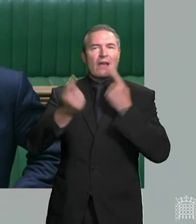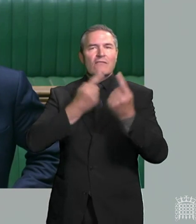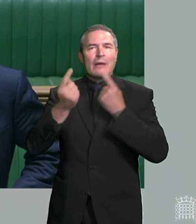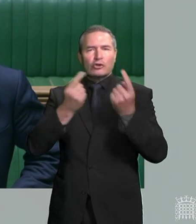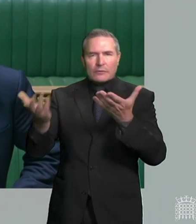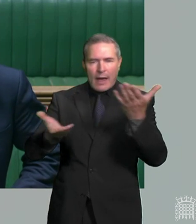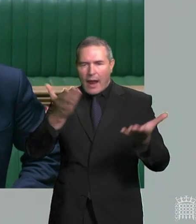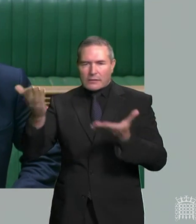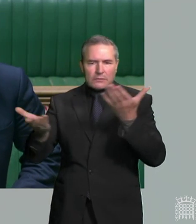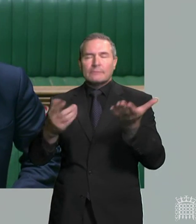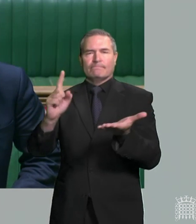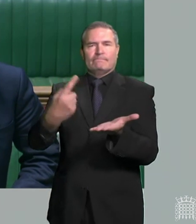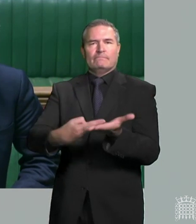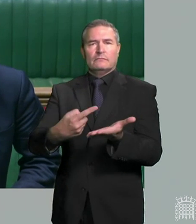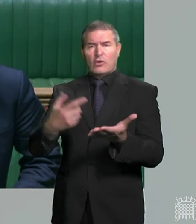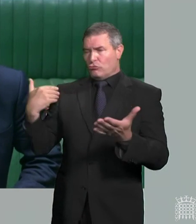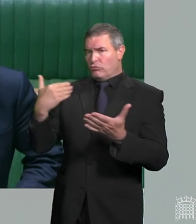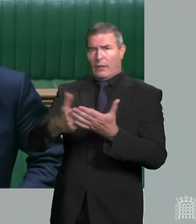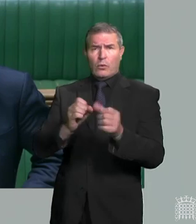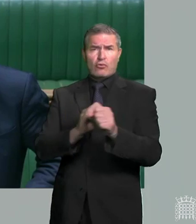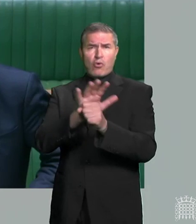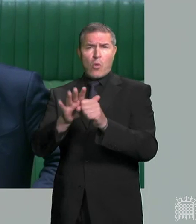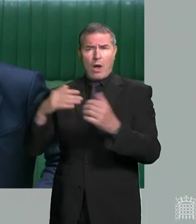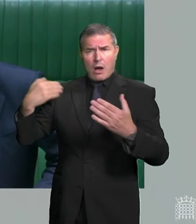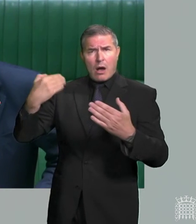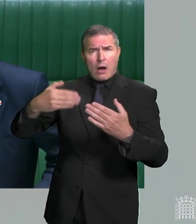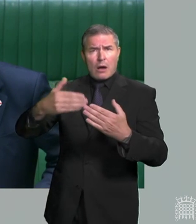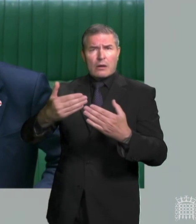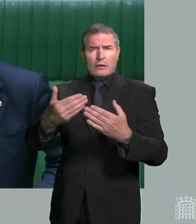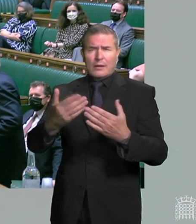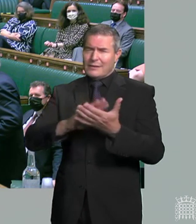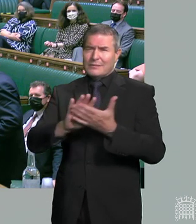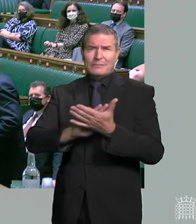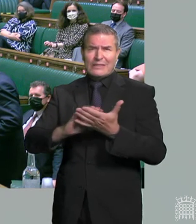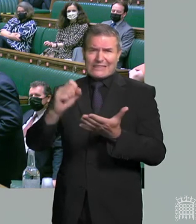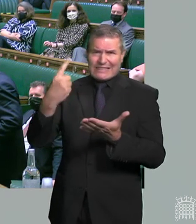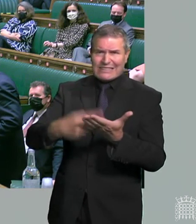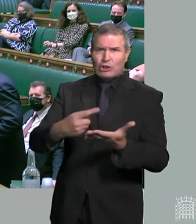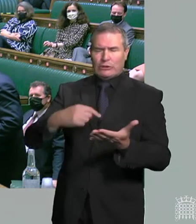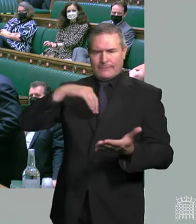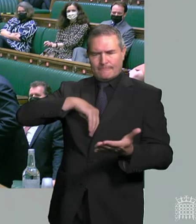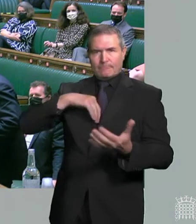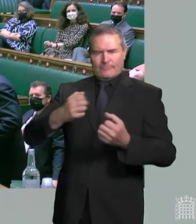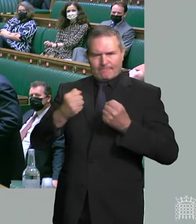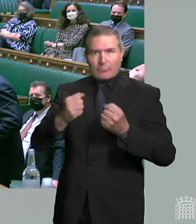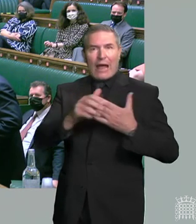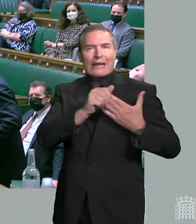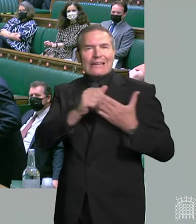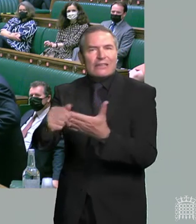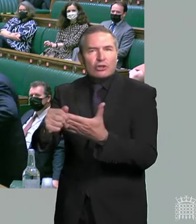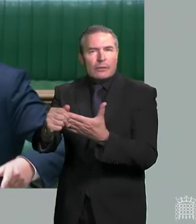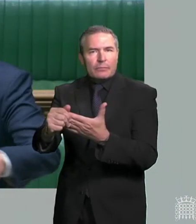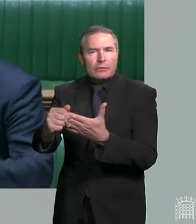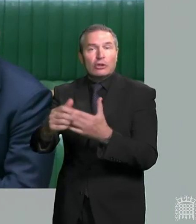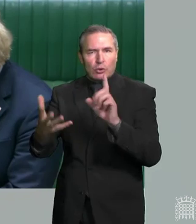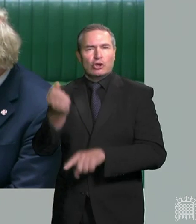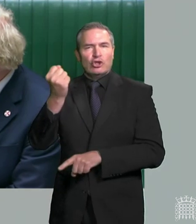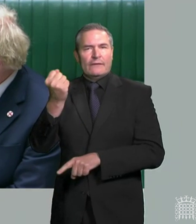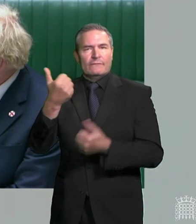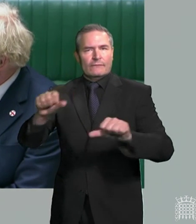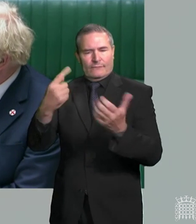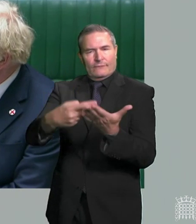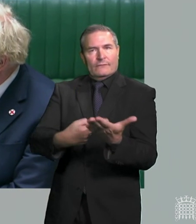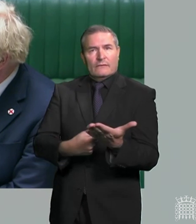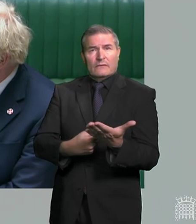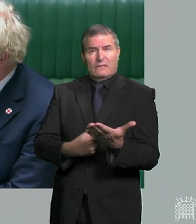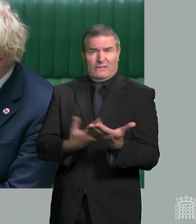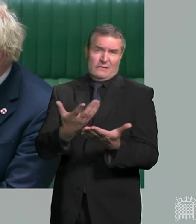Throughout the pandemic, to do all these things, frankly, takes a great deal of drive, and it takes a great deal of leadership to get things done.